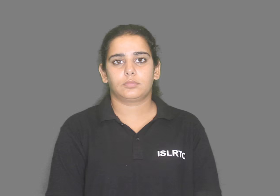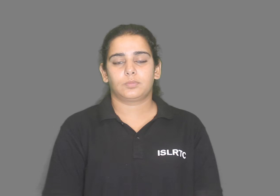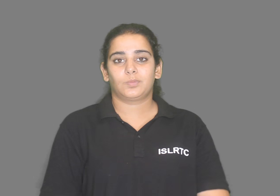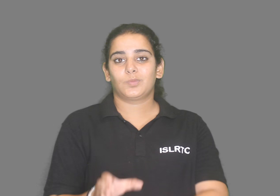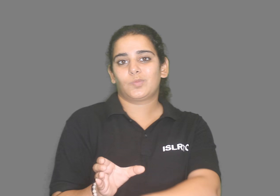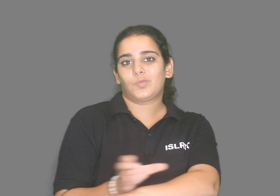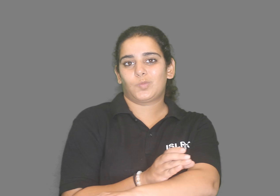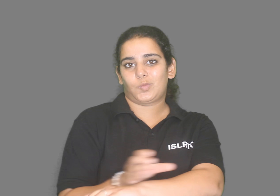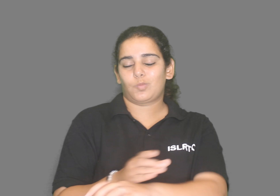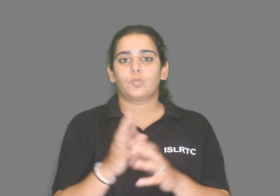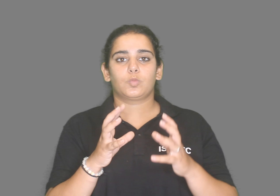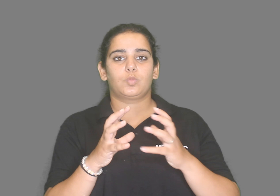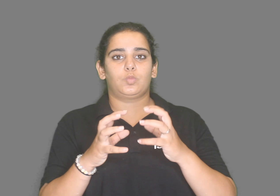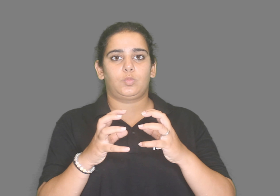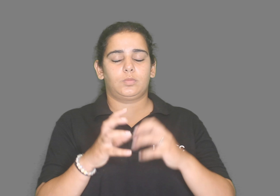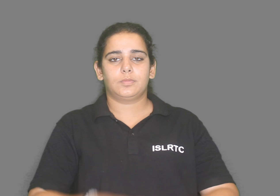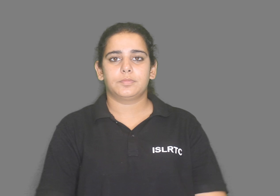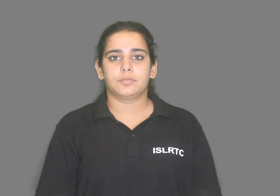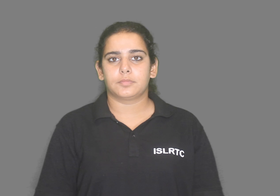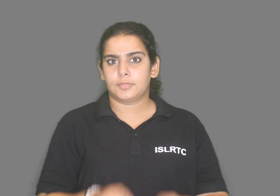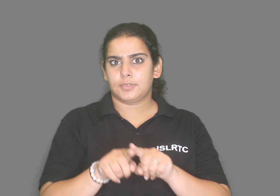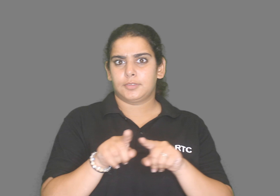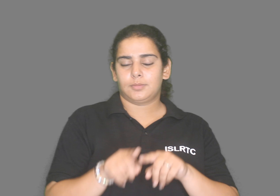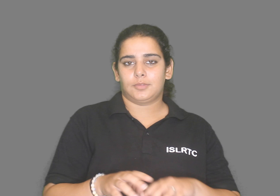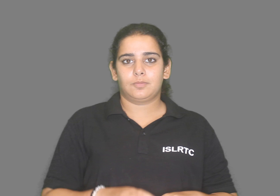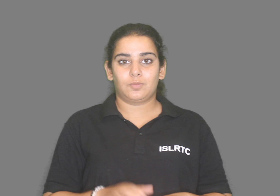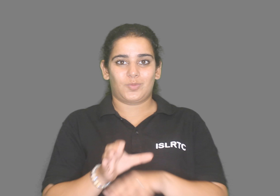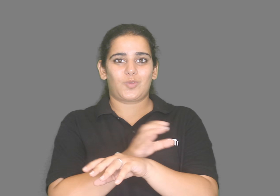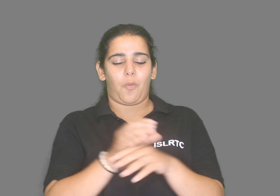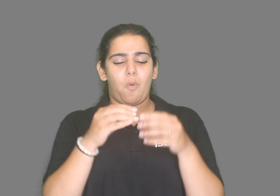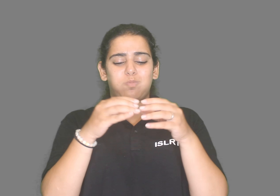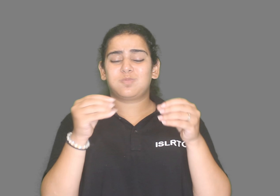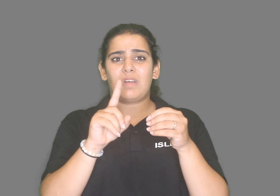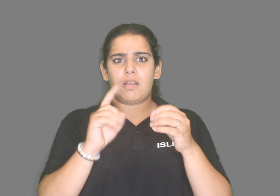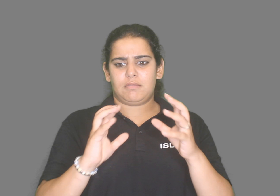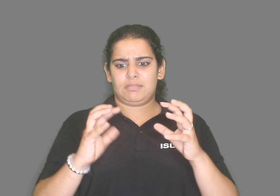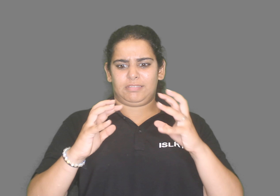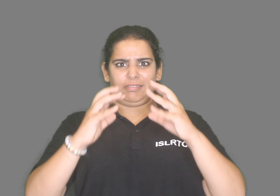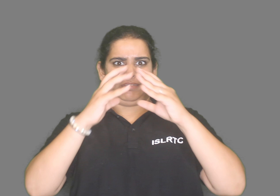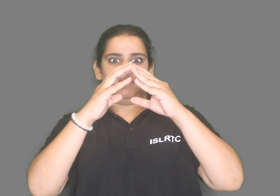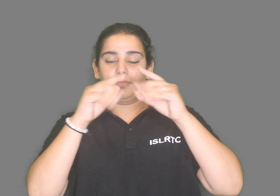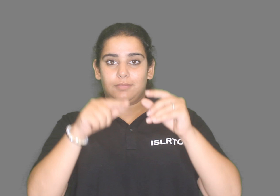Soapstone A soft rock consisting largely of talc